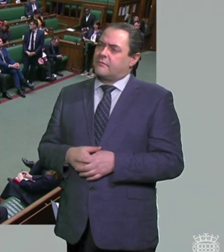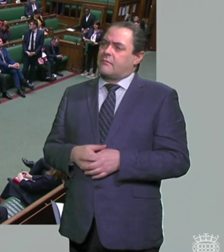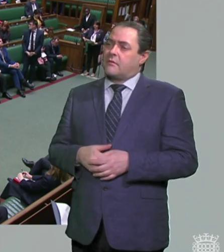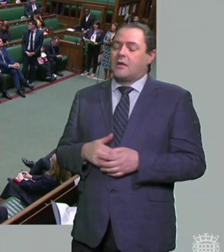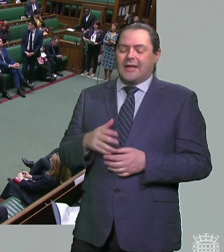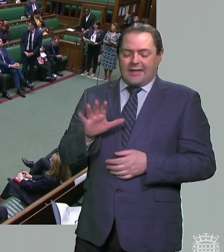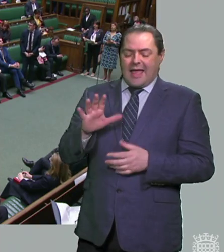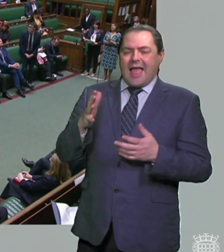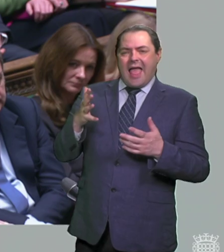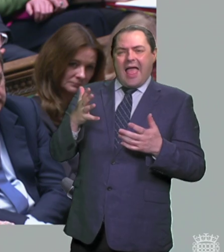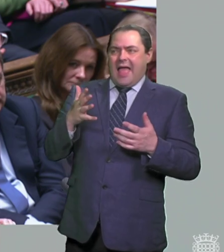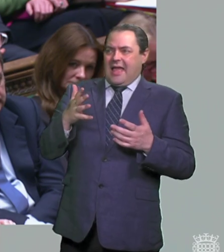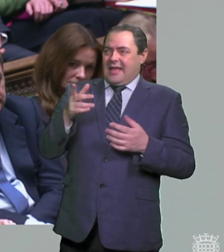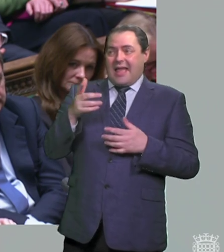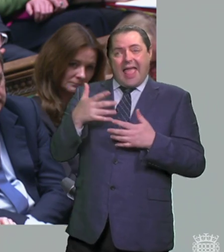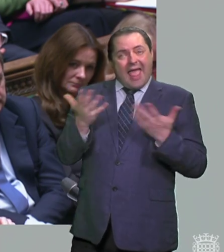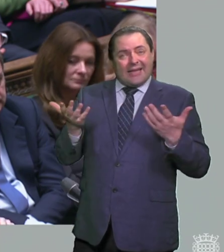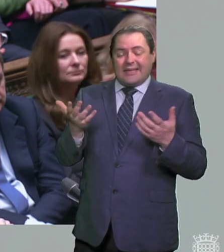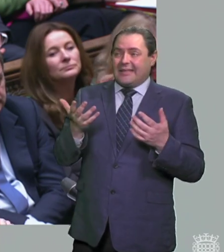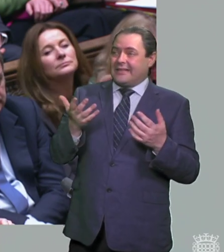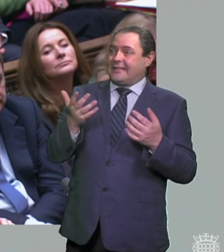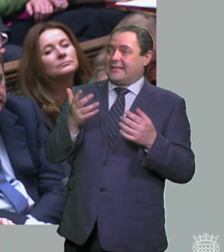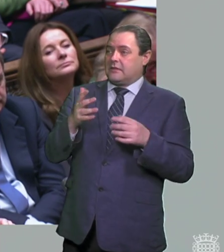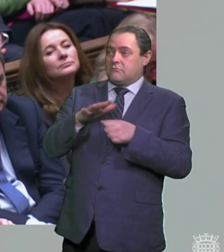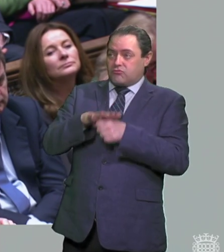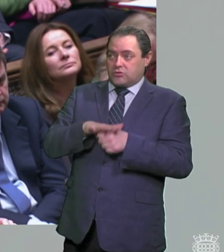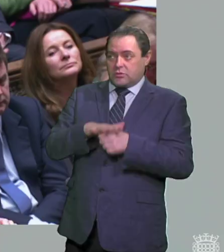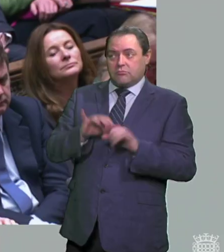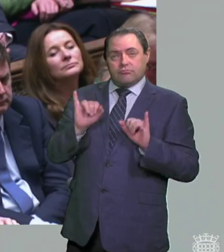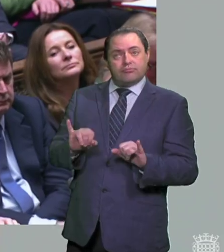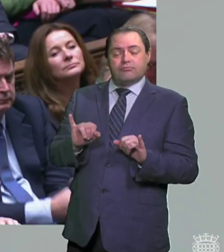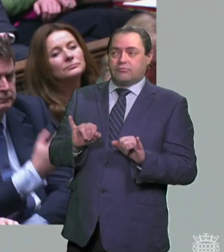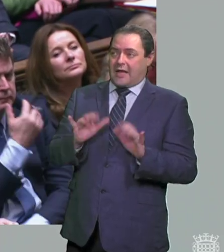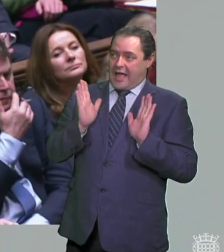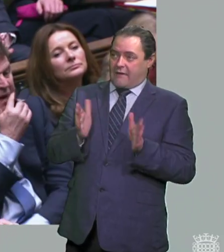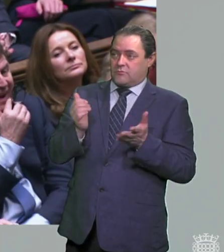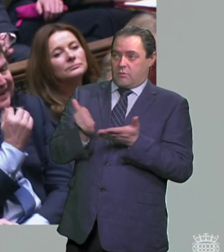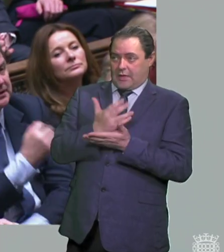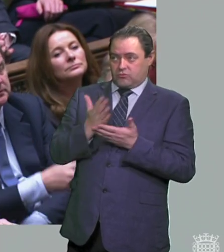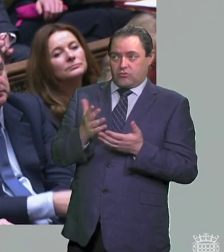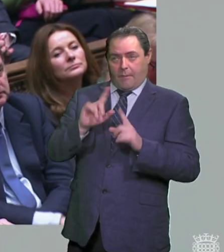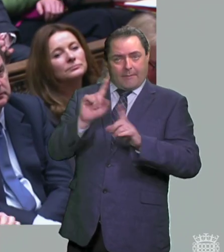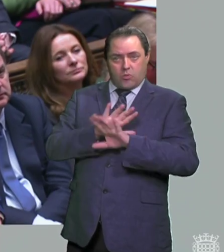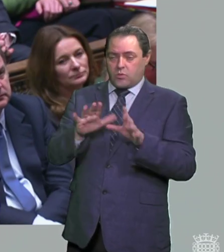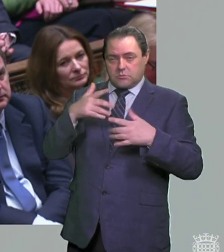Any abuse against any GP in any practice anywhere in the country is absolutely wrong, and we must demonstrate zero tolerance of it.